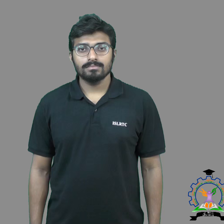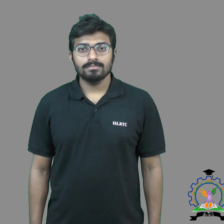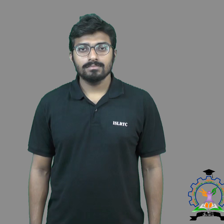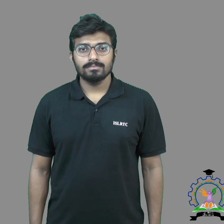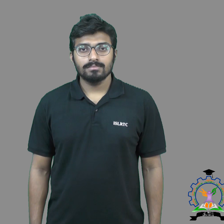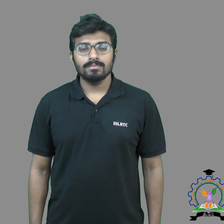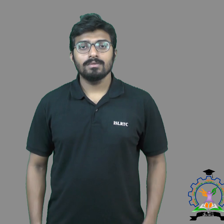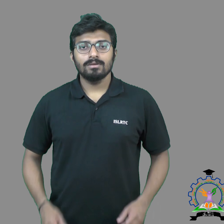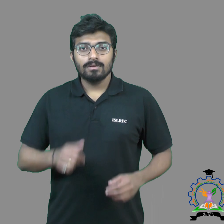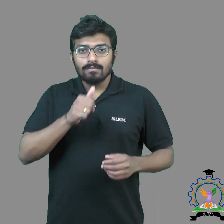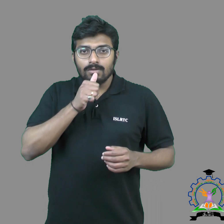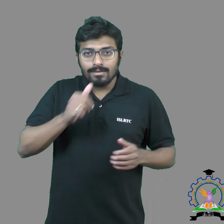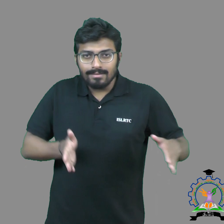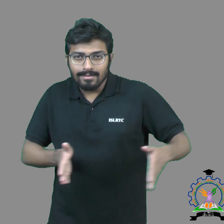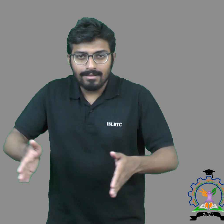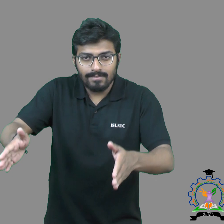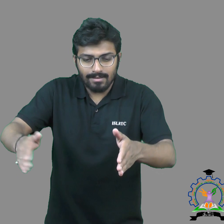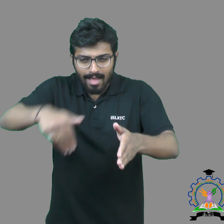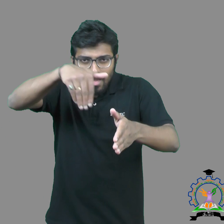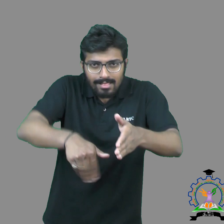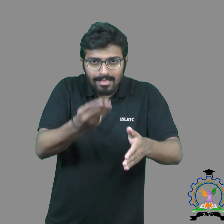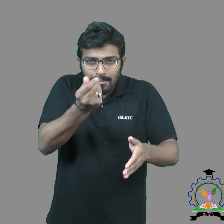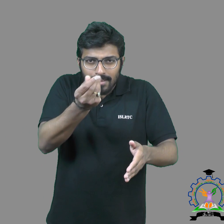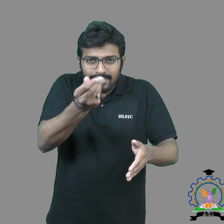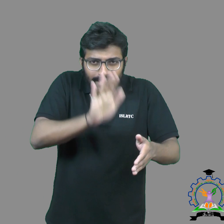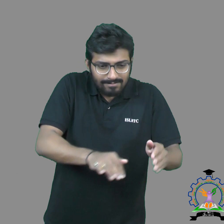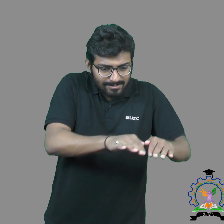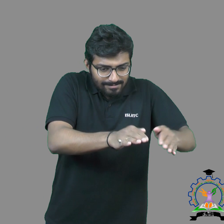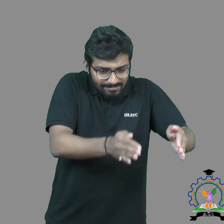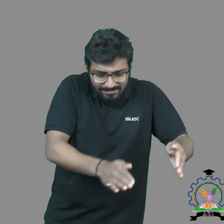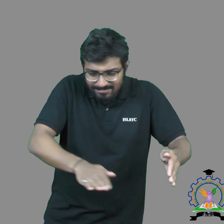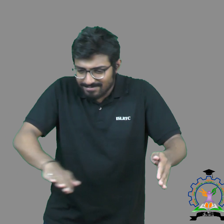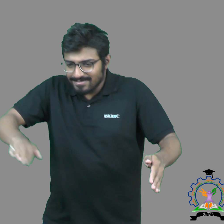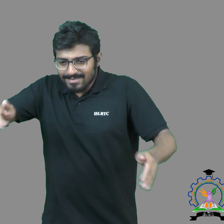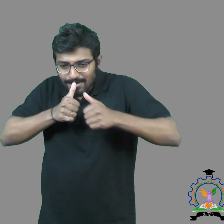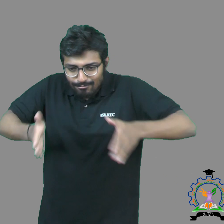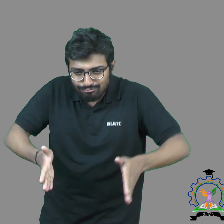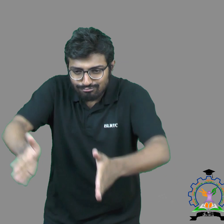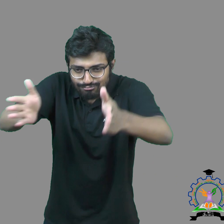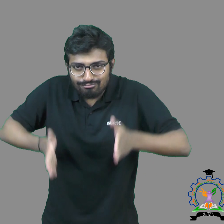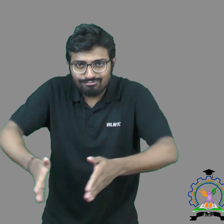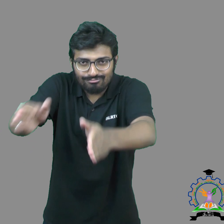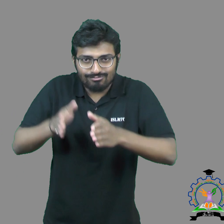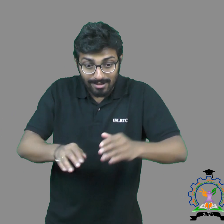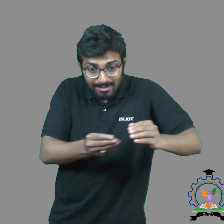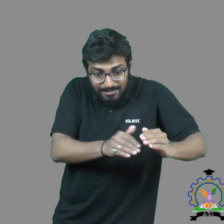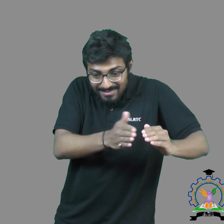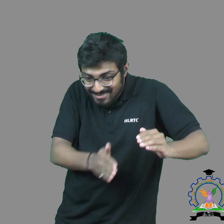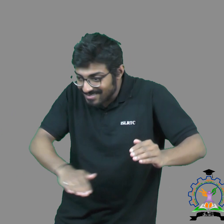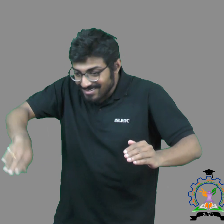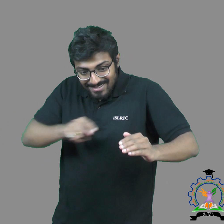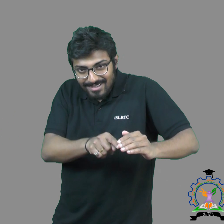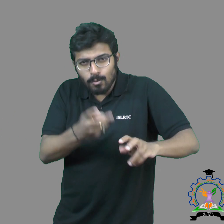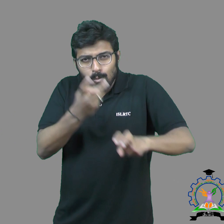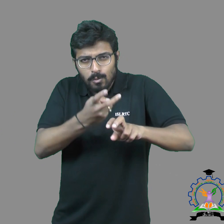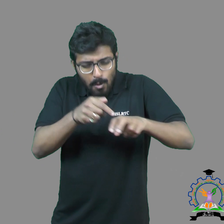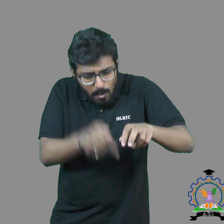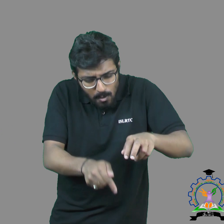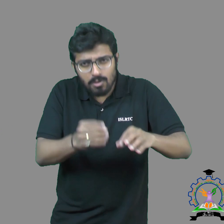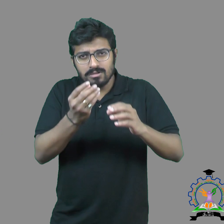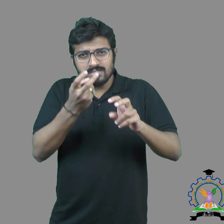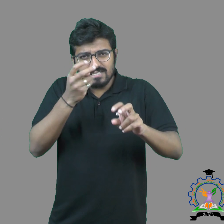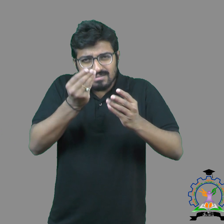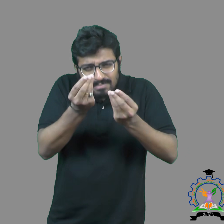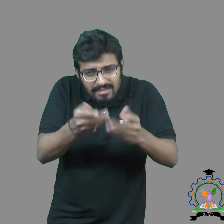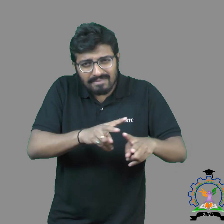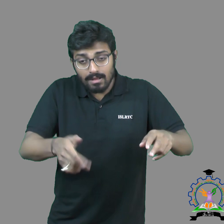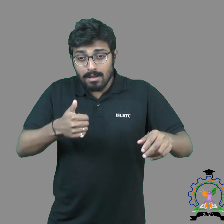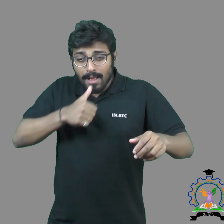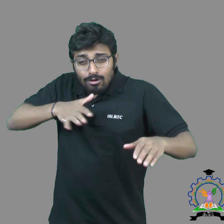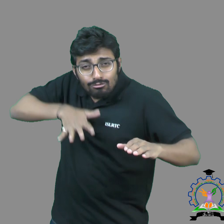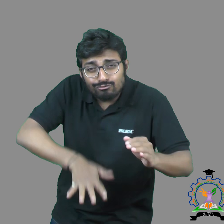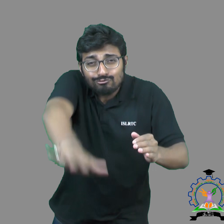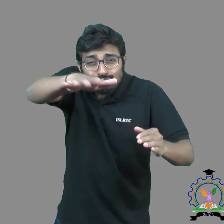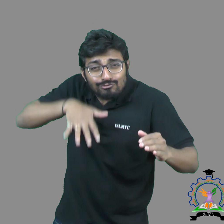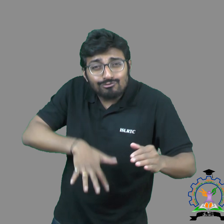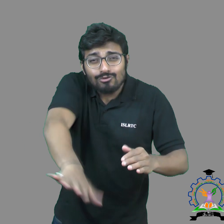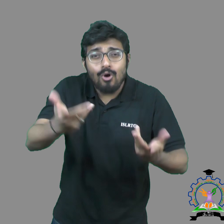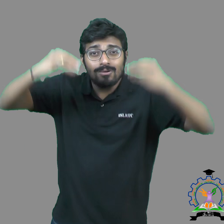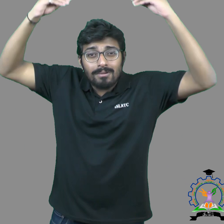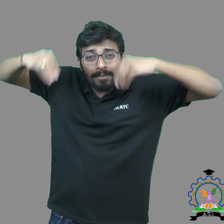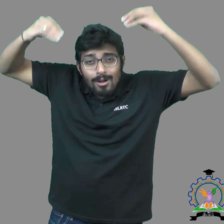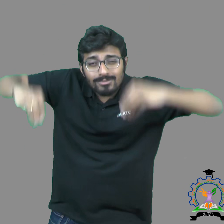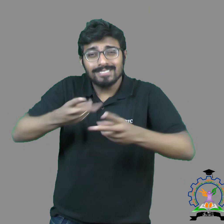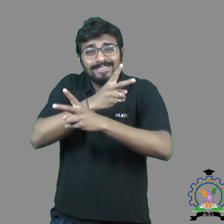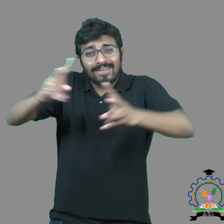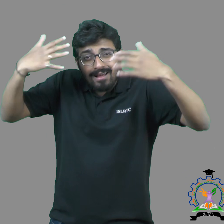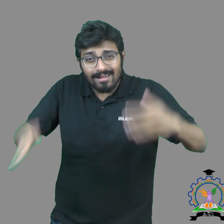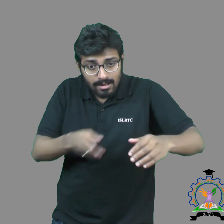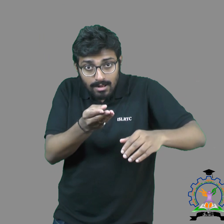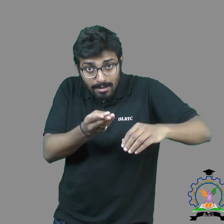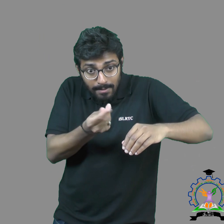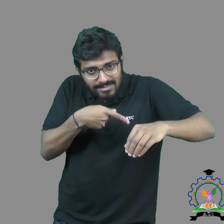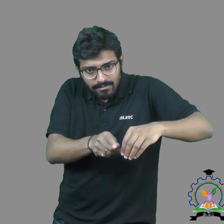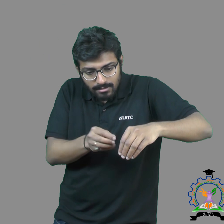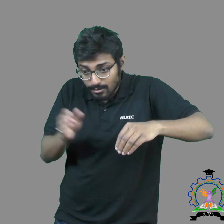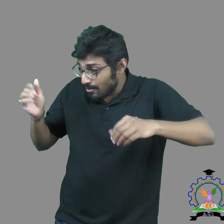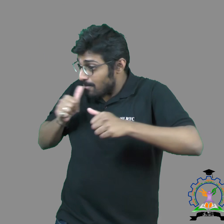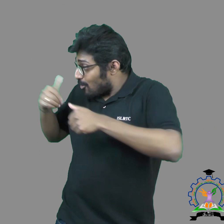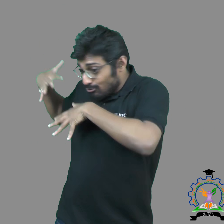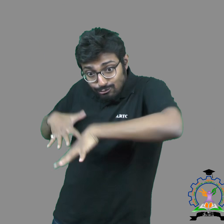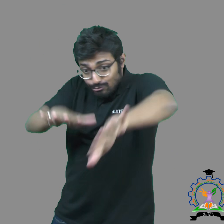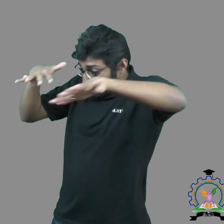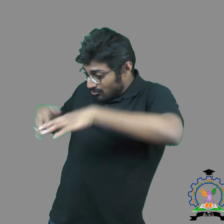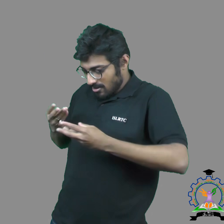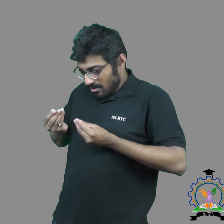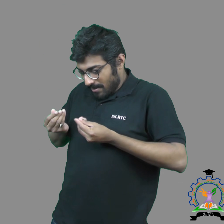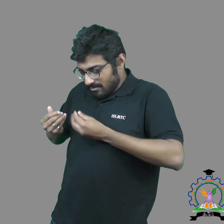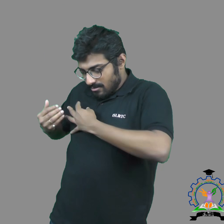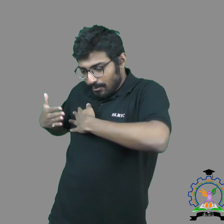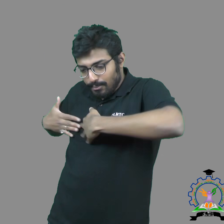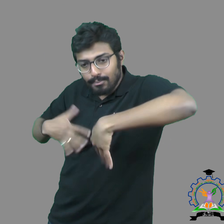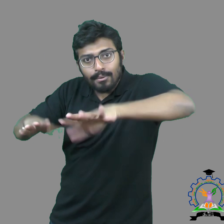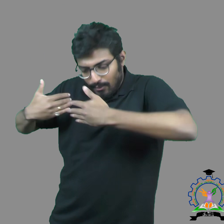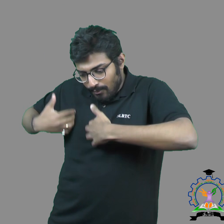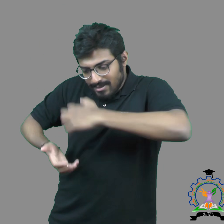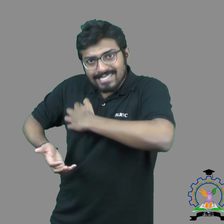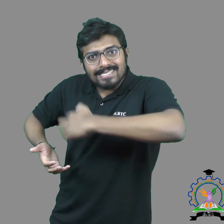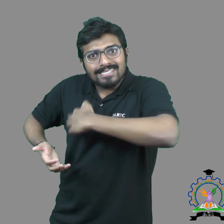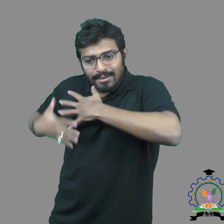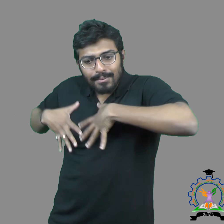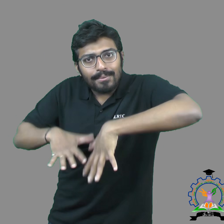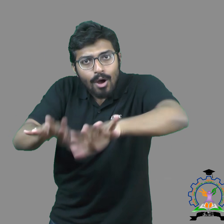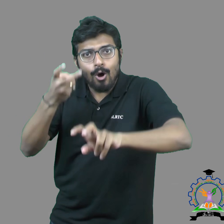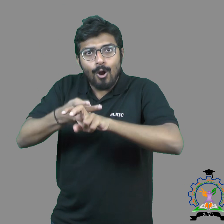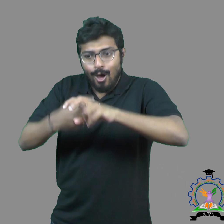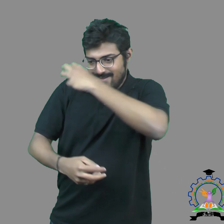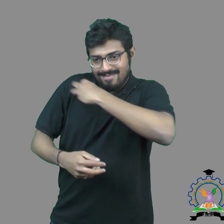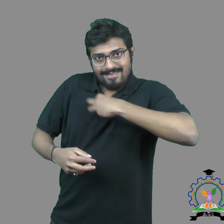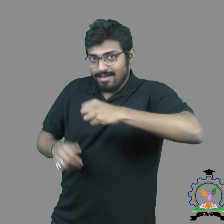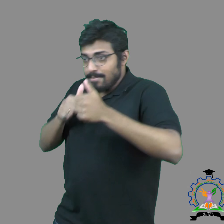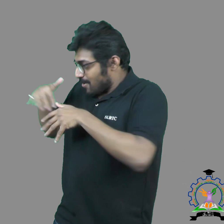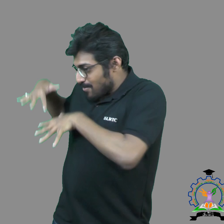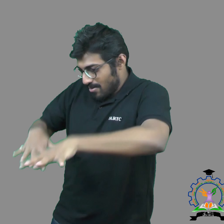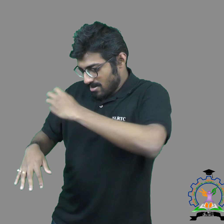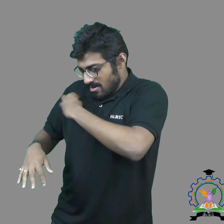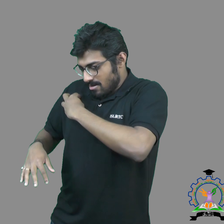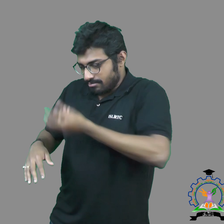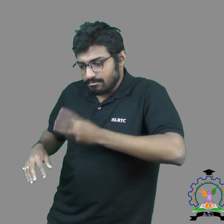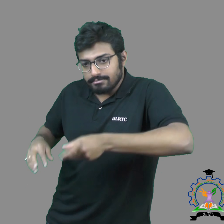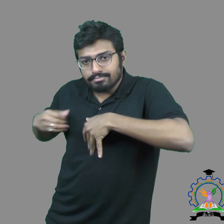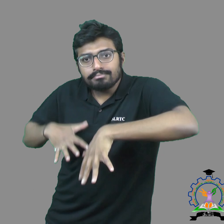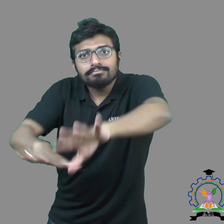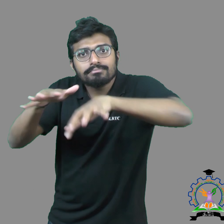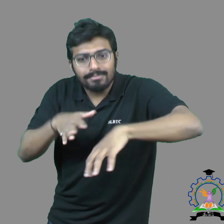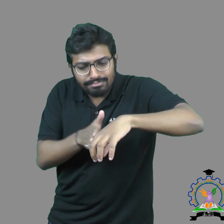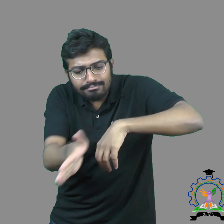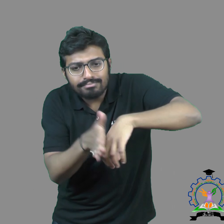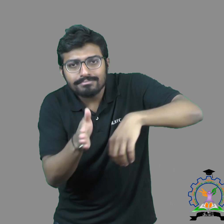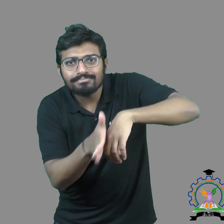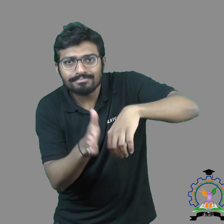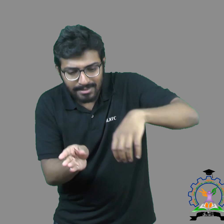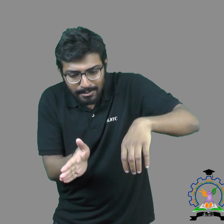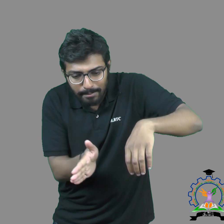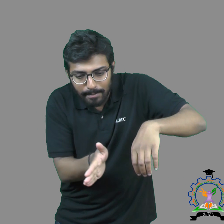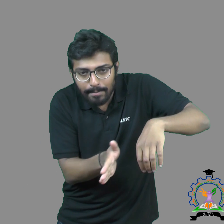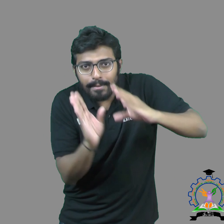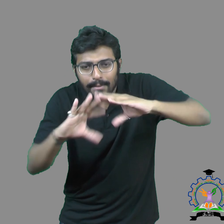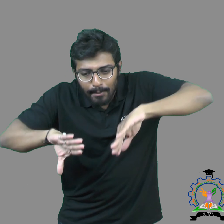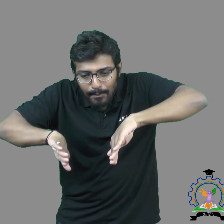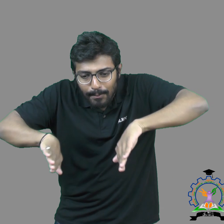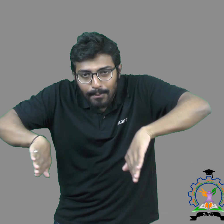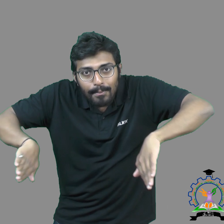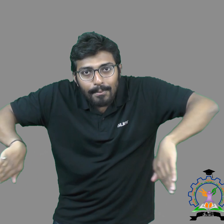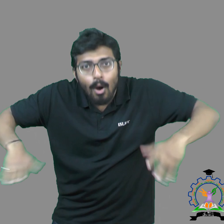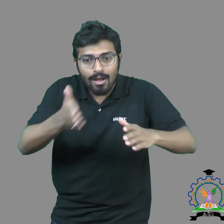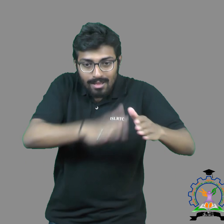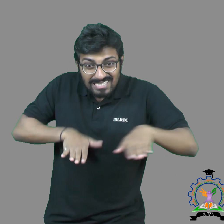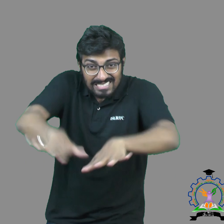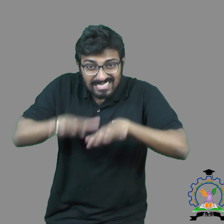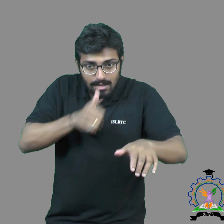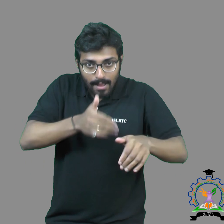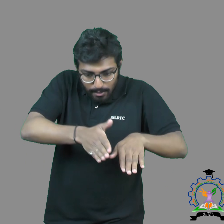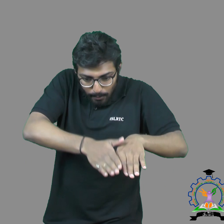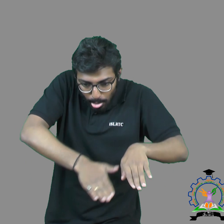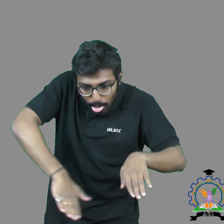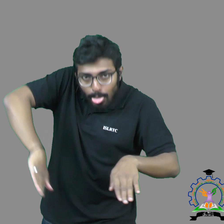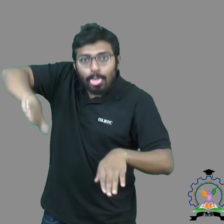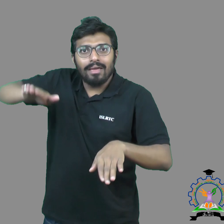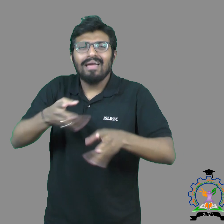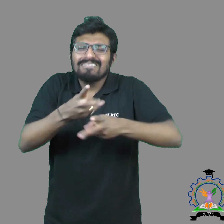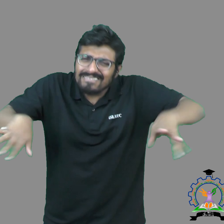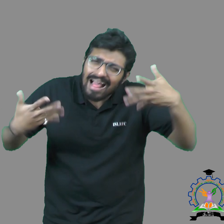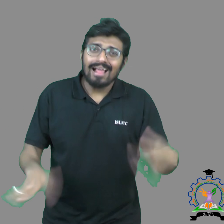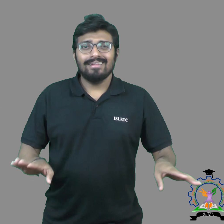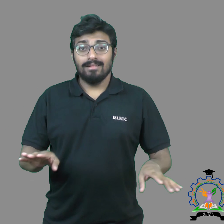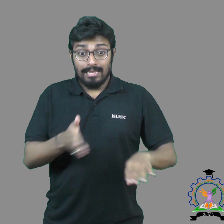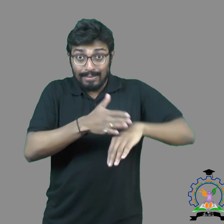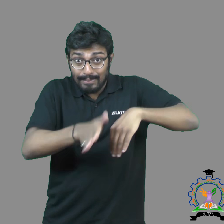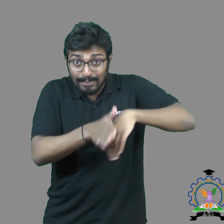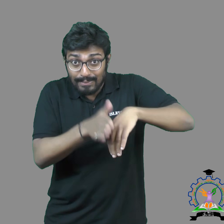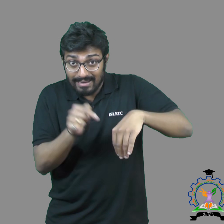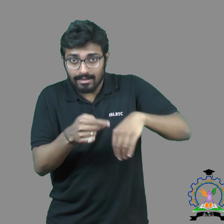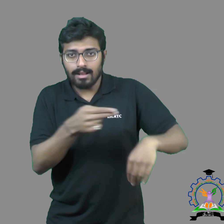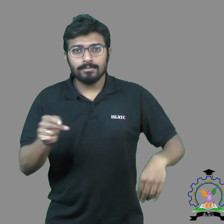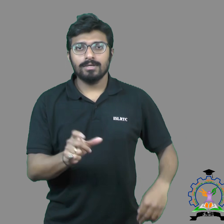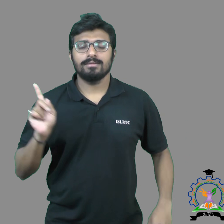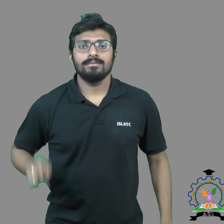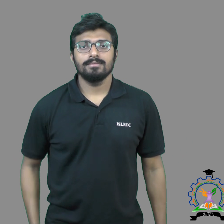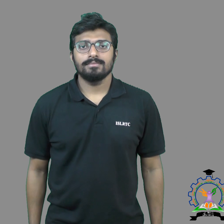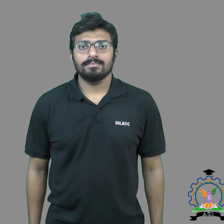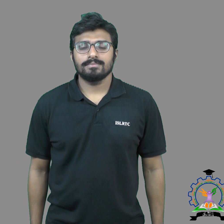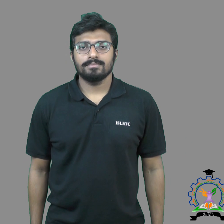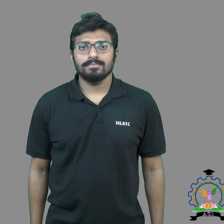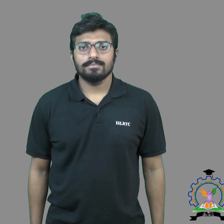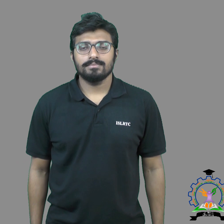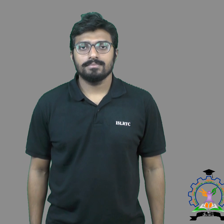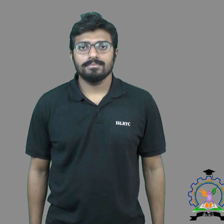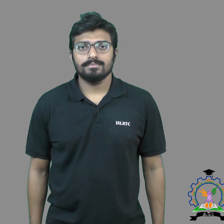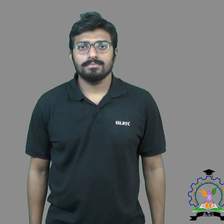Erosion